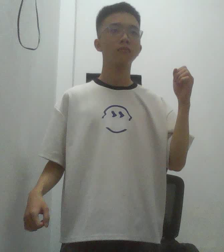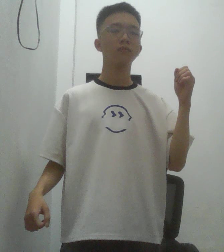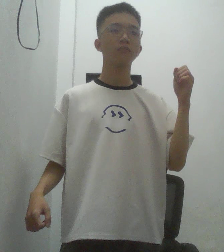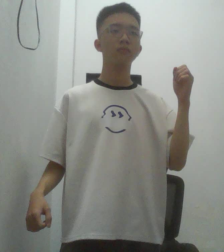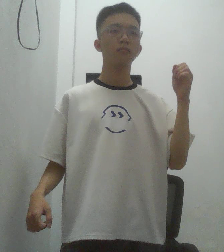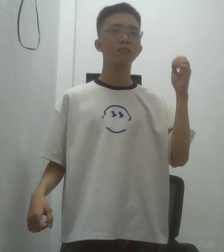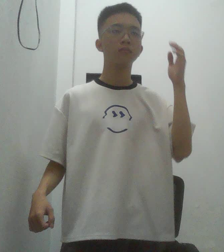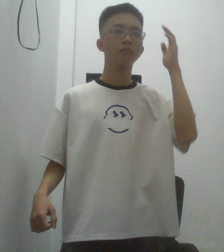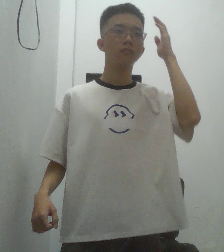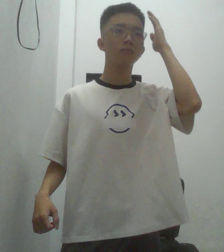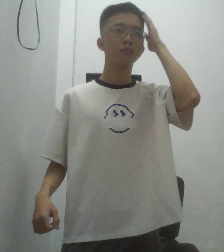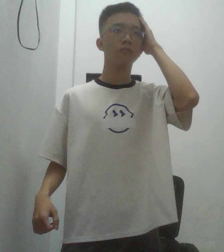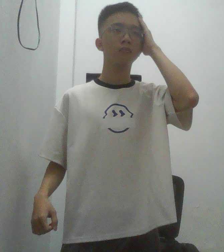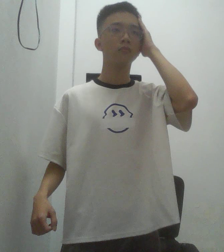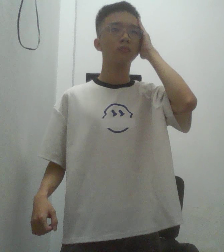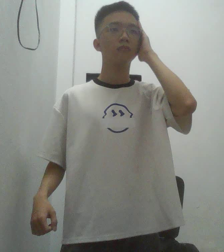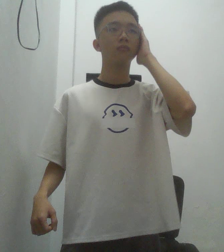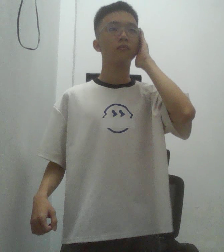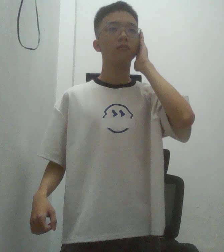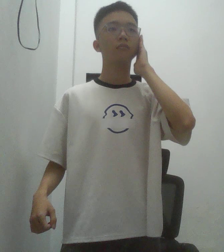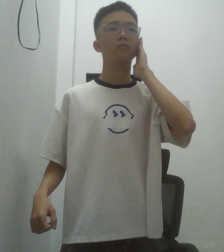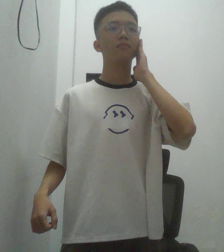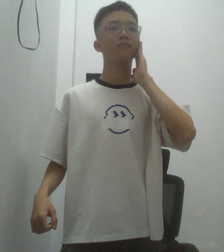dep